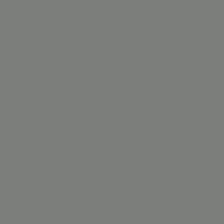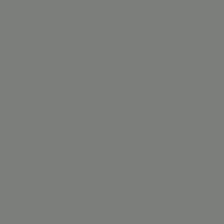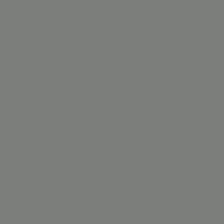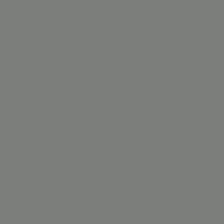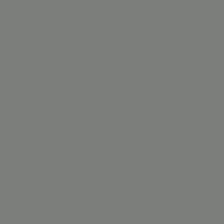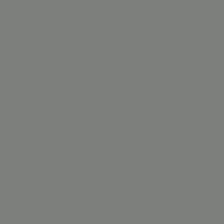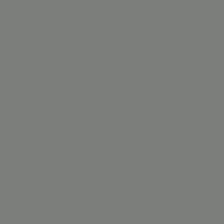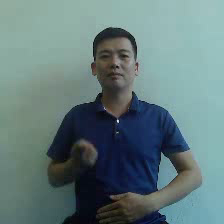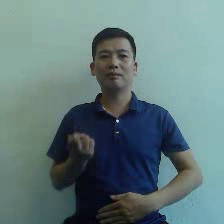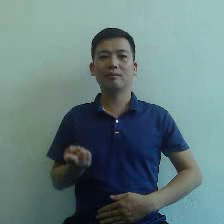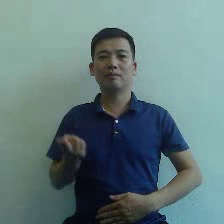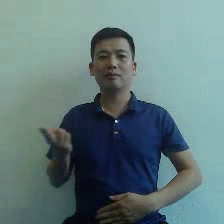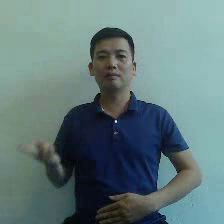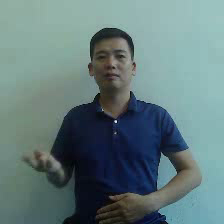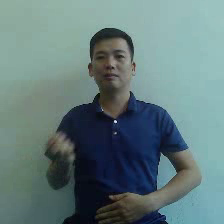Thức ăn